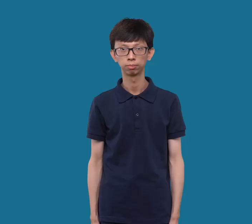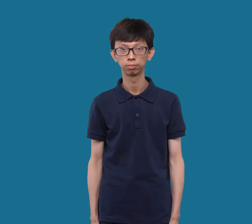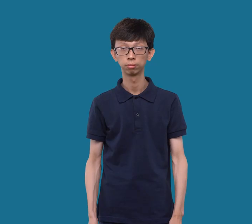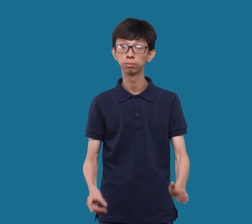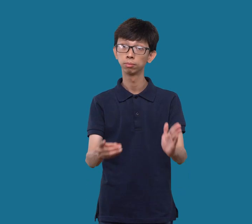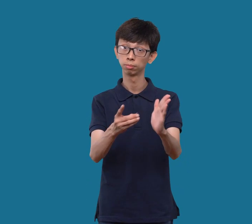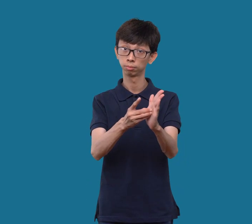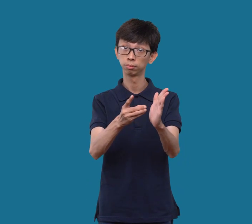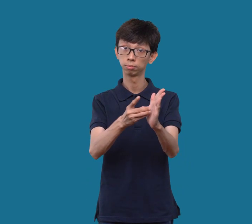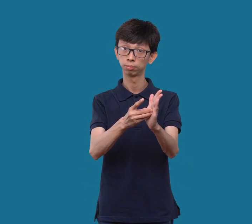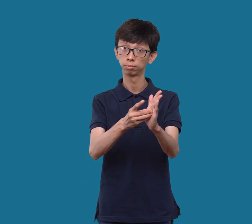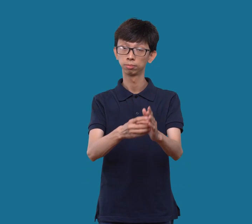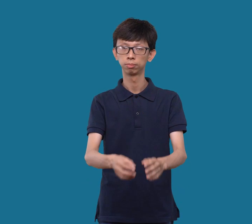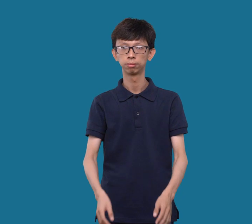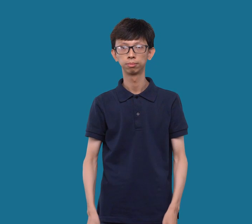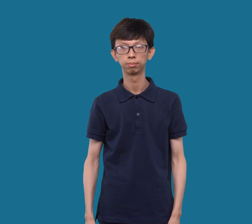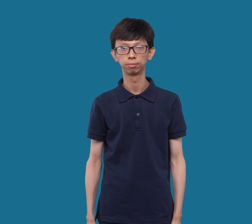thừa